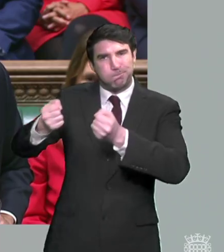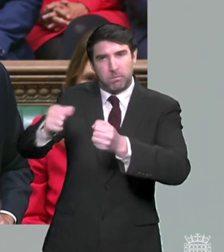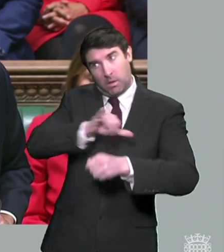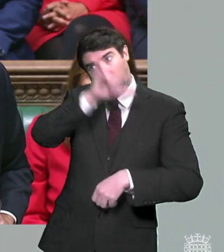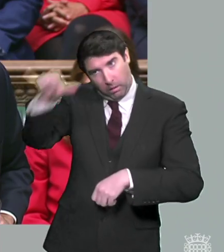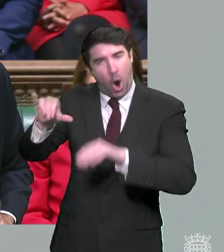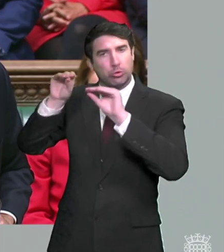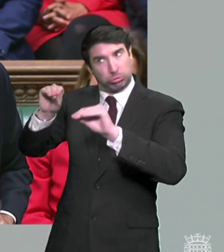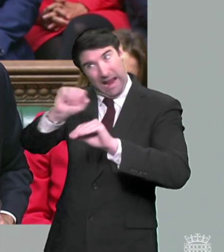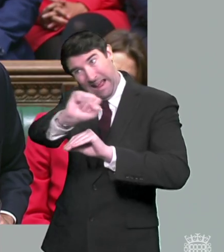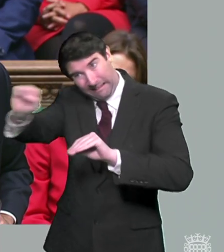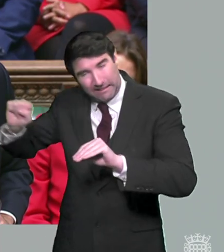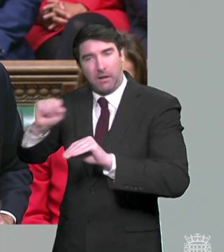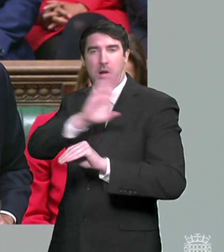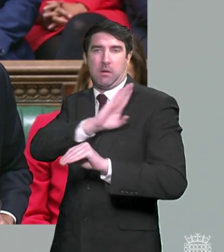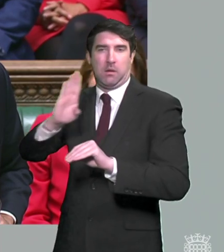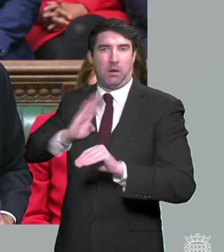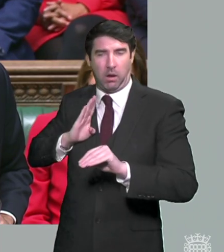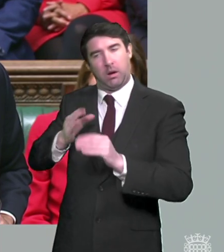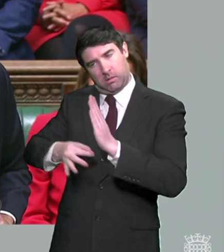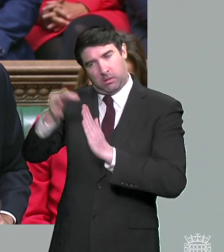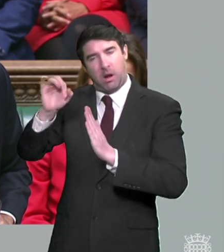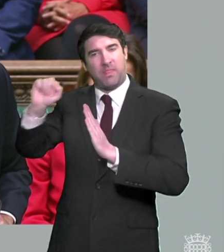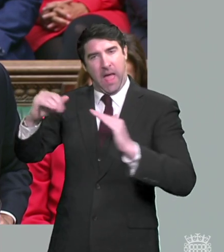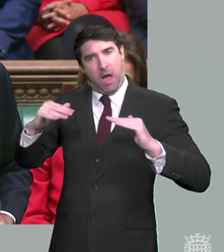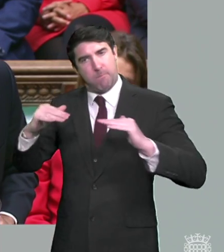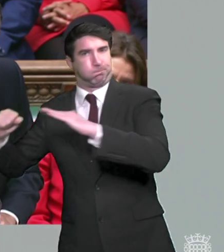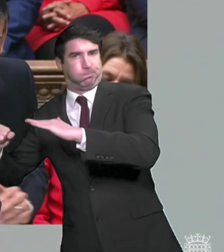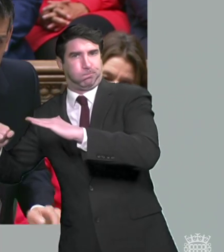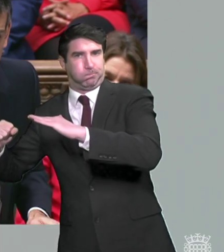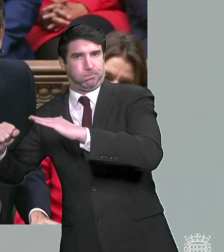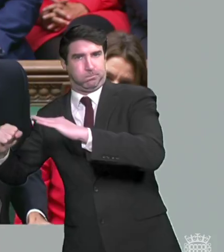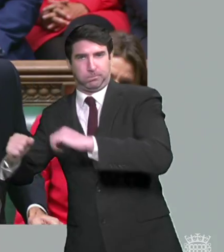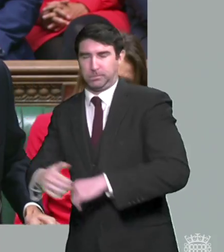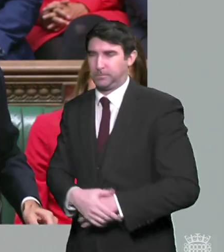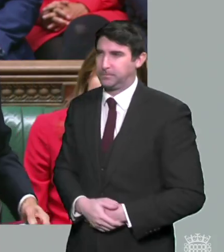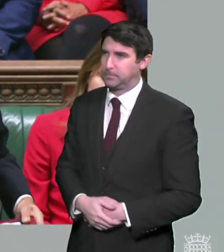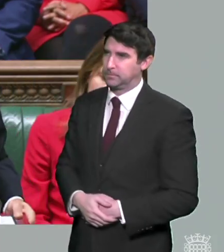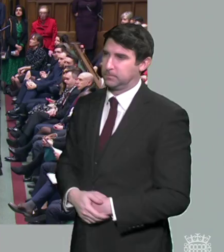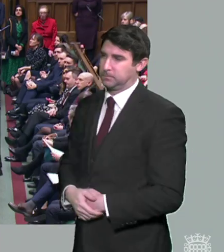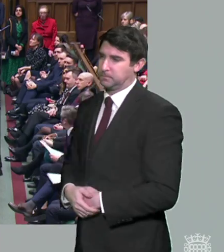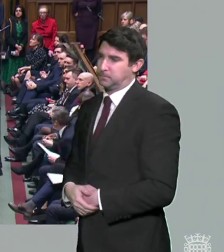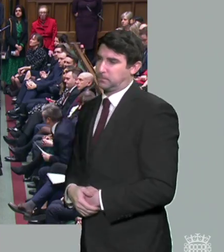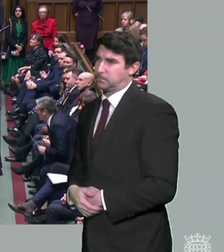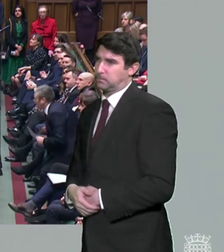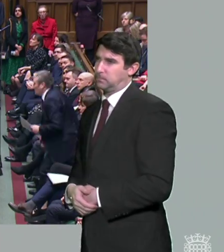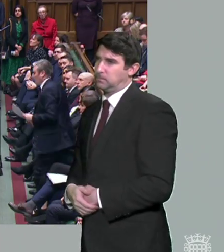The House can be reassured that we will continue to support Ukraine to ensure decisive military victory on the battlefield this year.